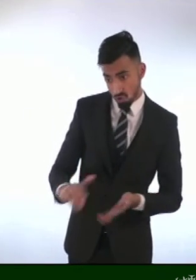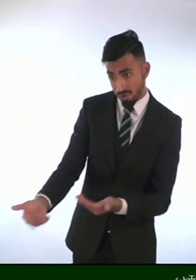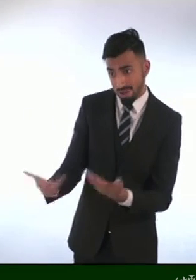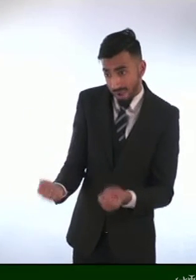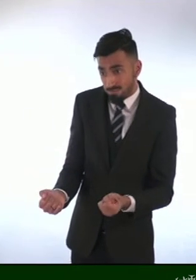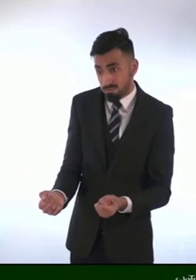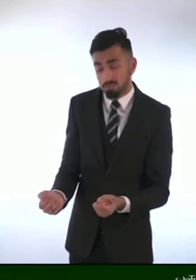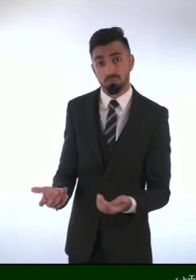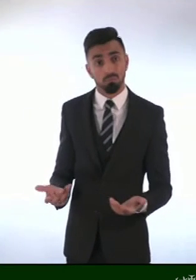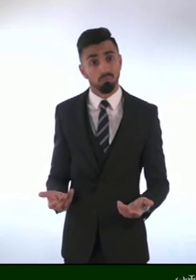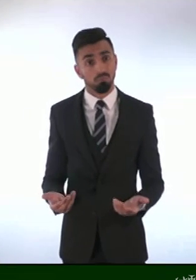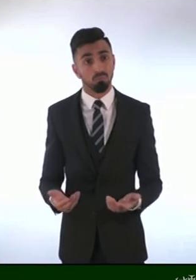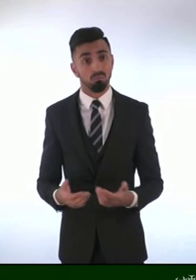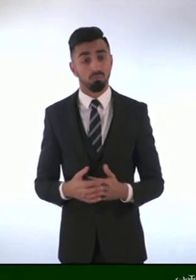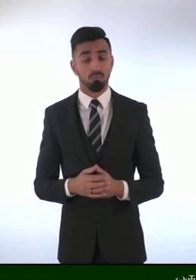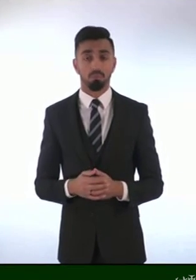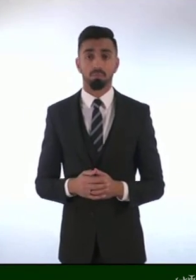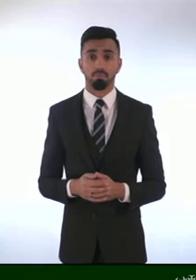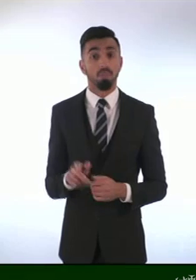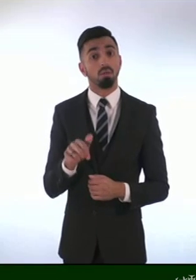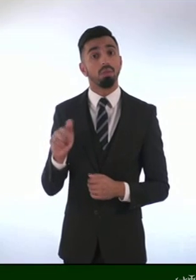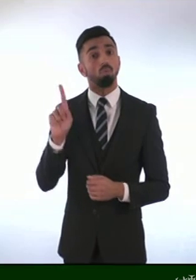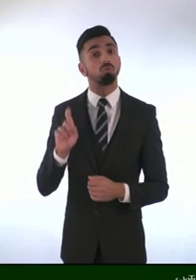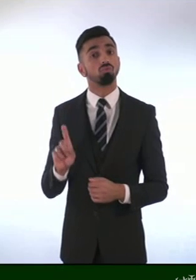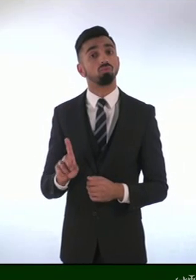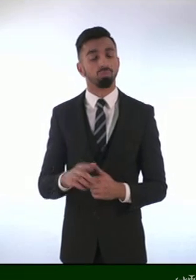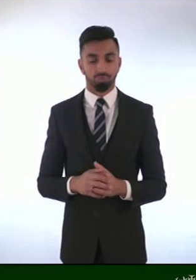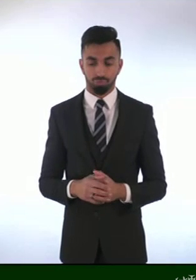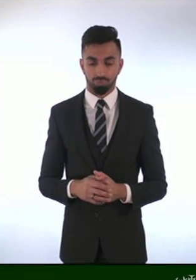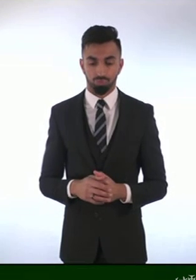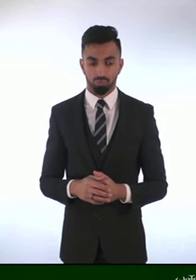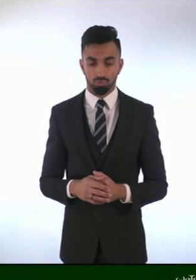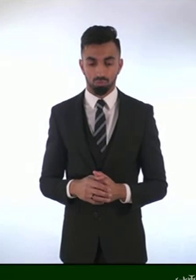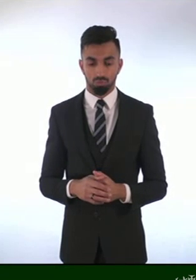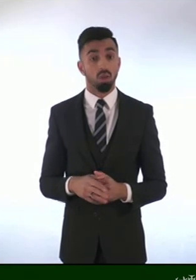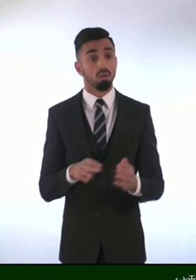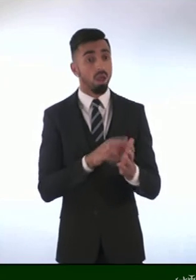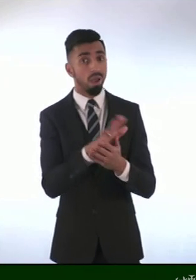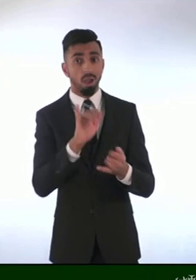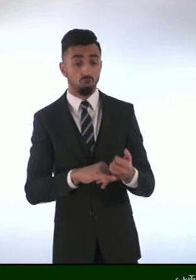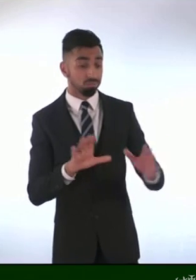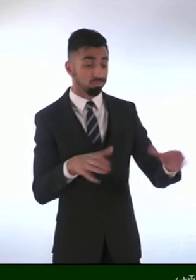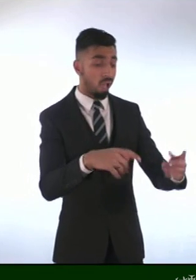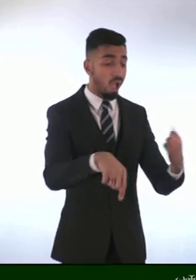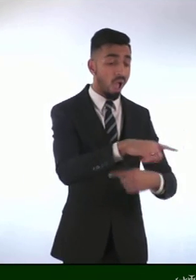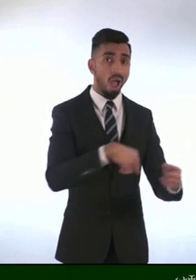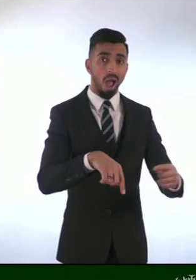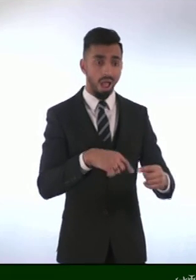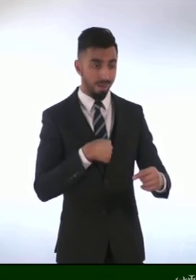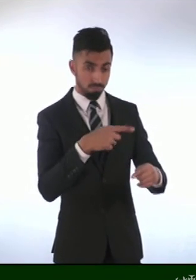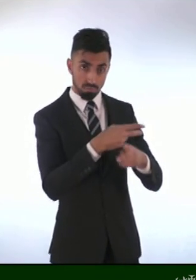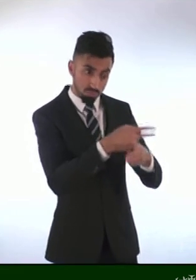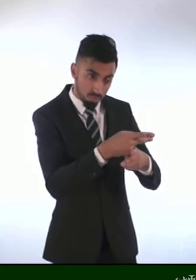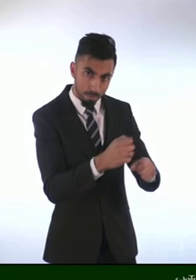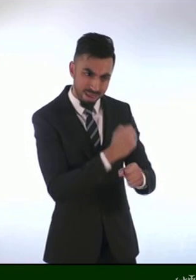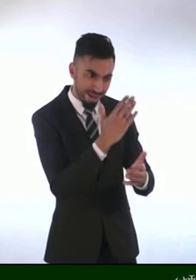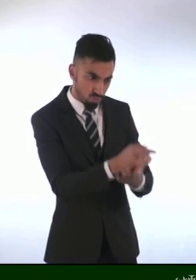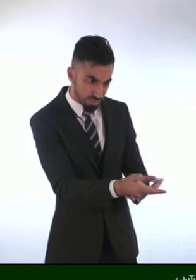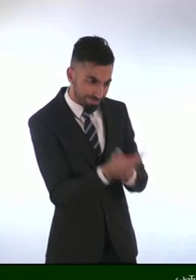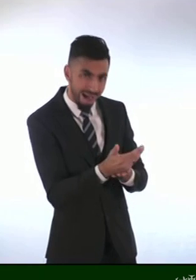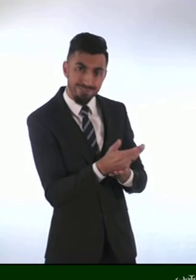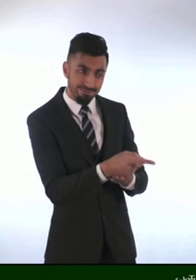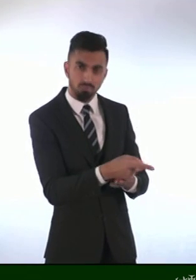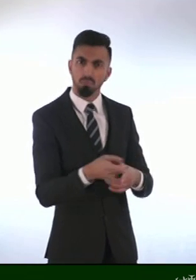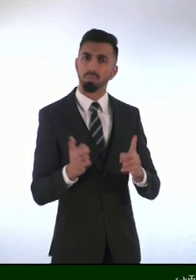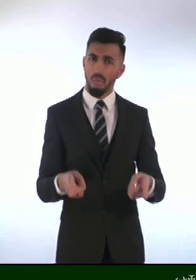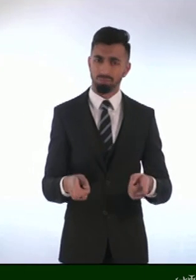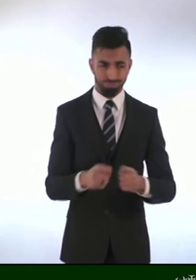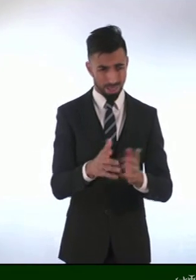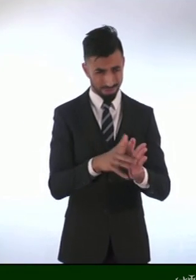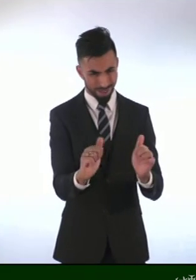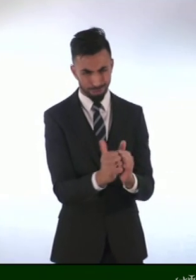I am sure that the Prime Minister will agree that protecting our NHS staff at this crucial time is of maximum importance.